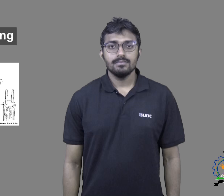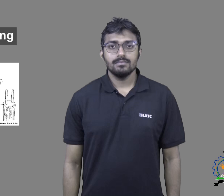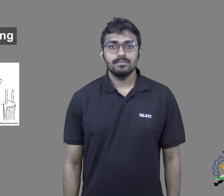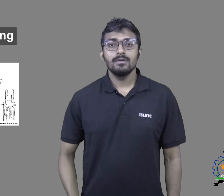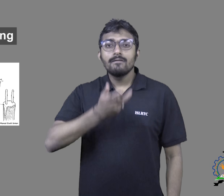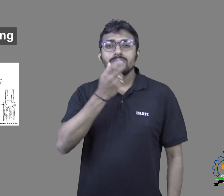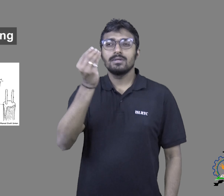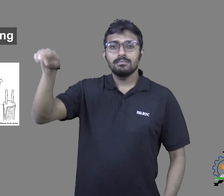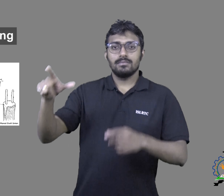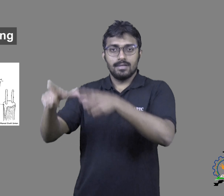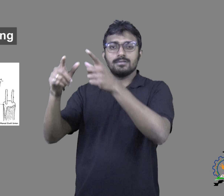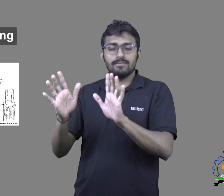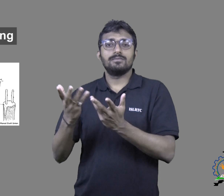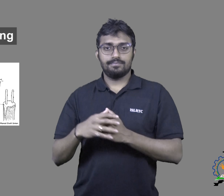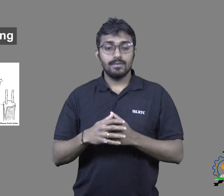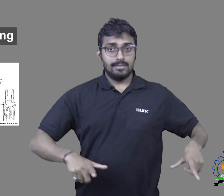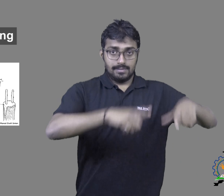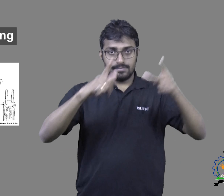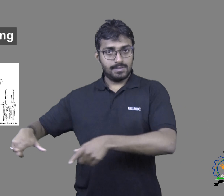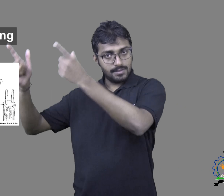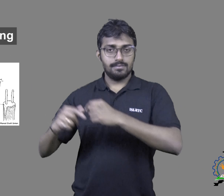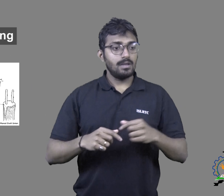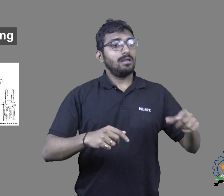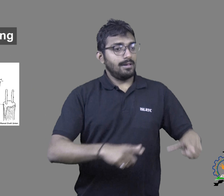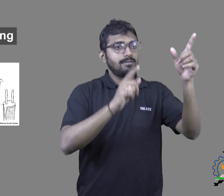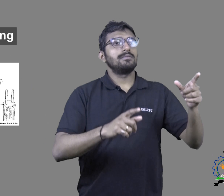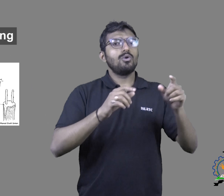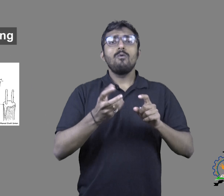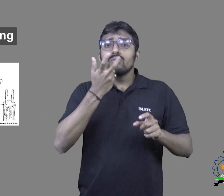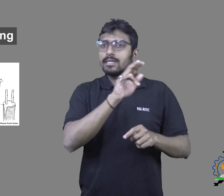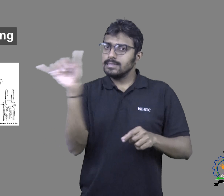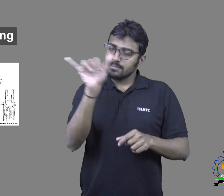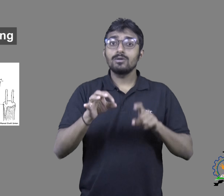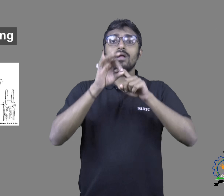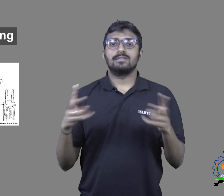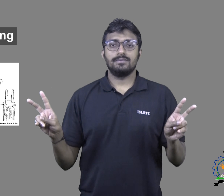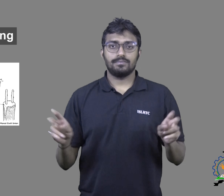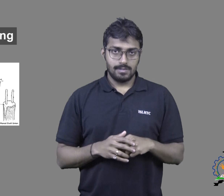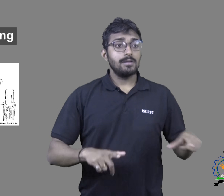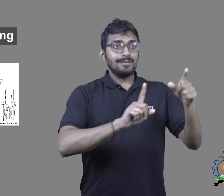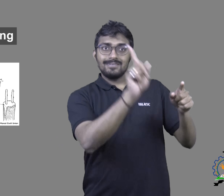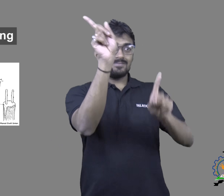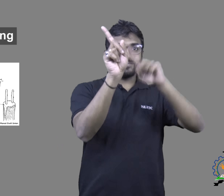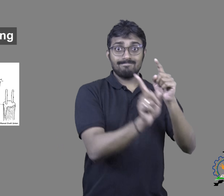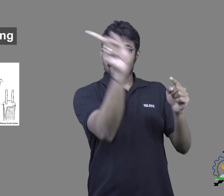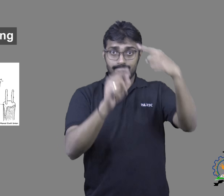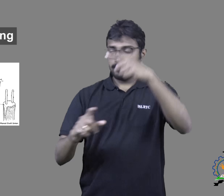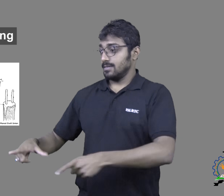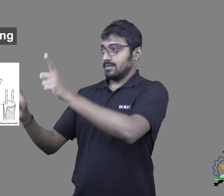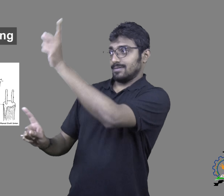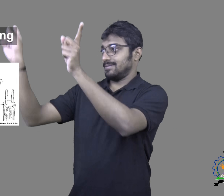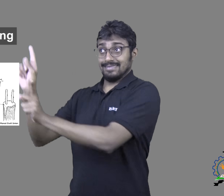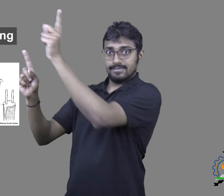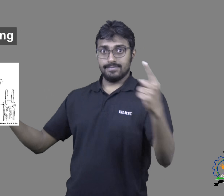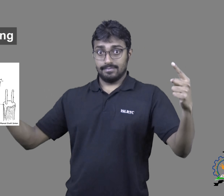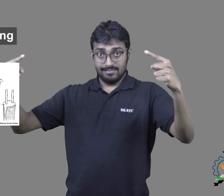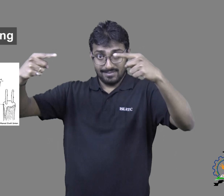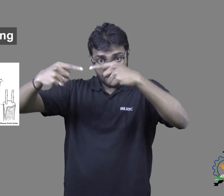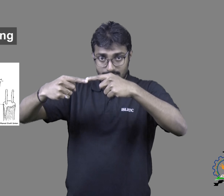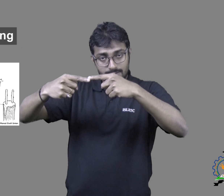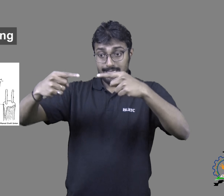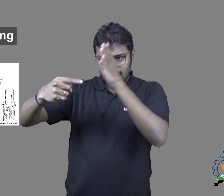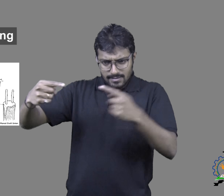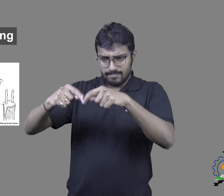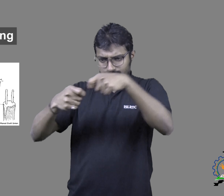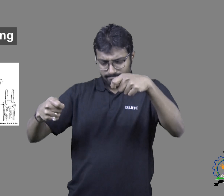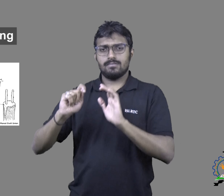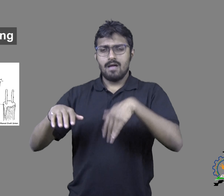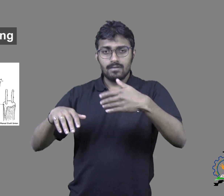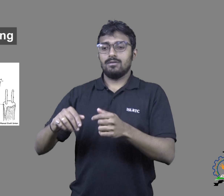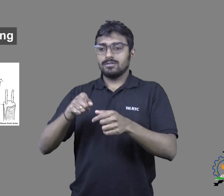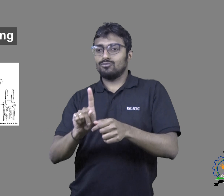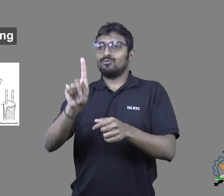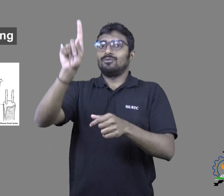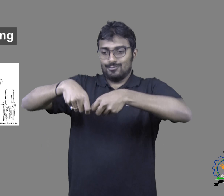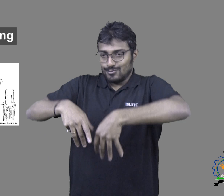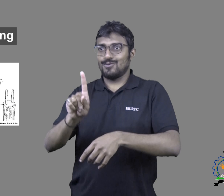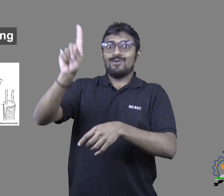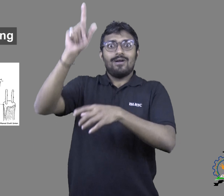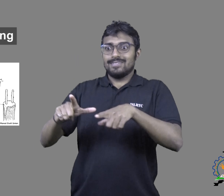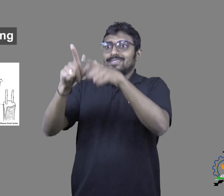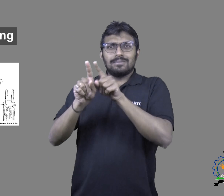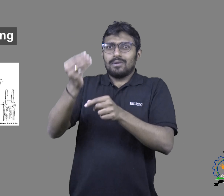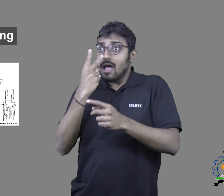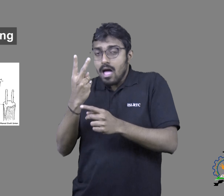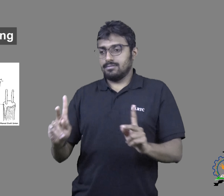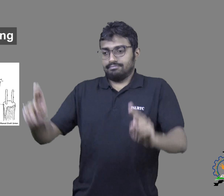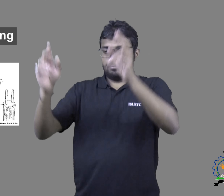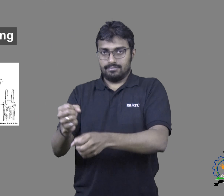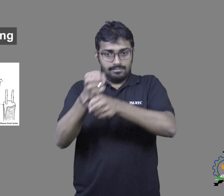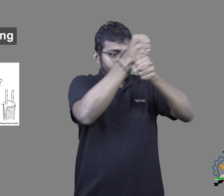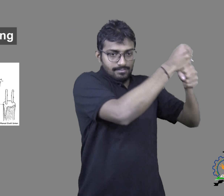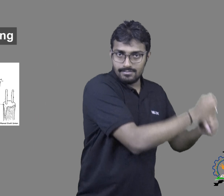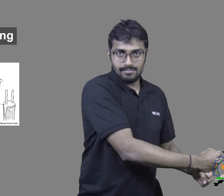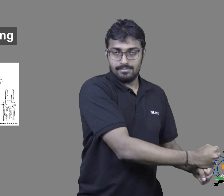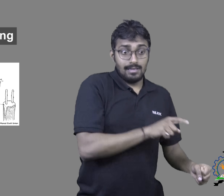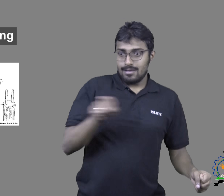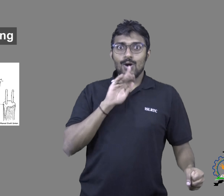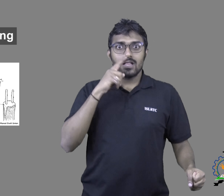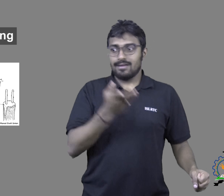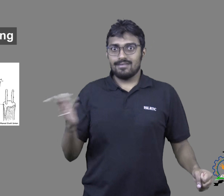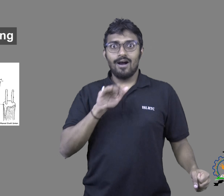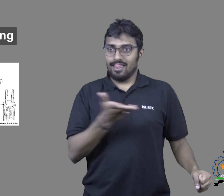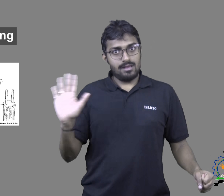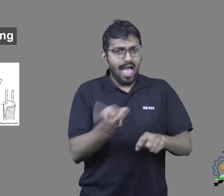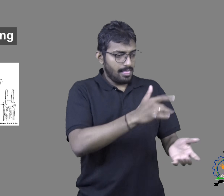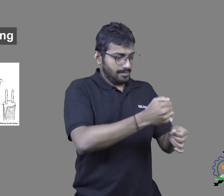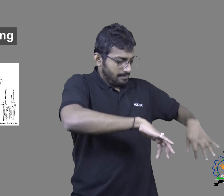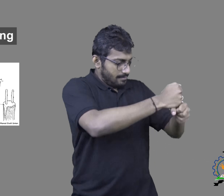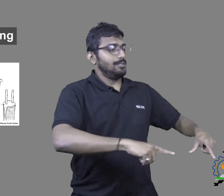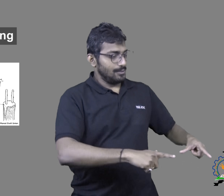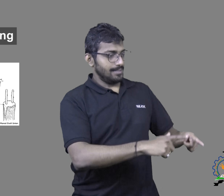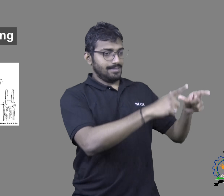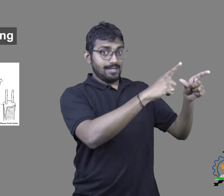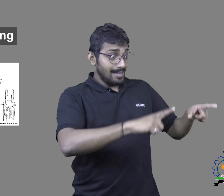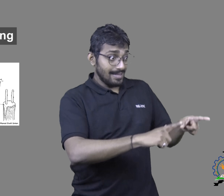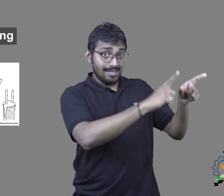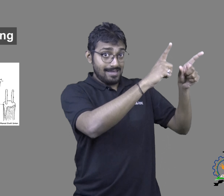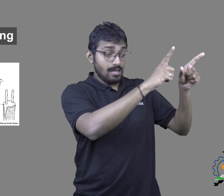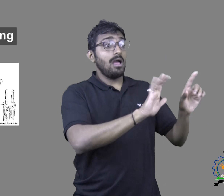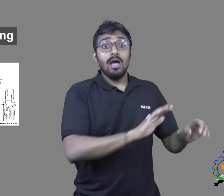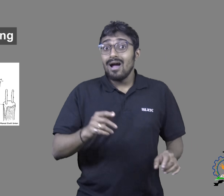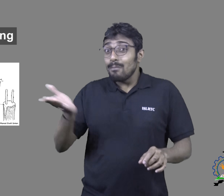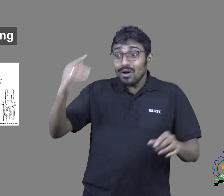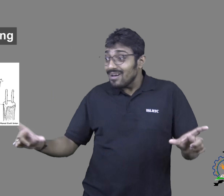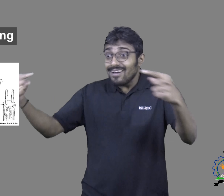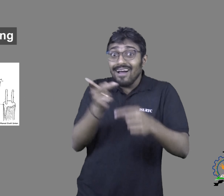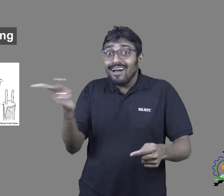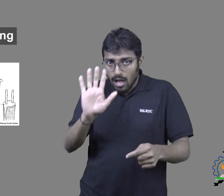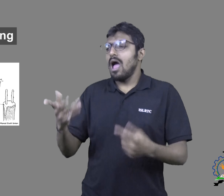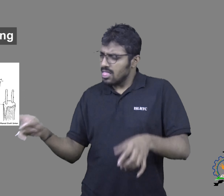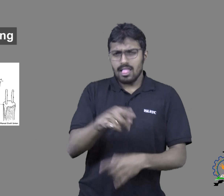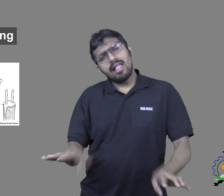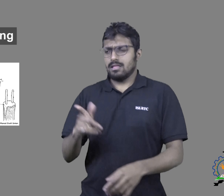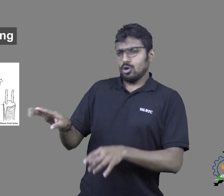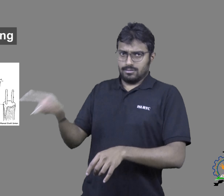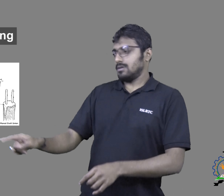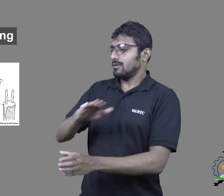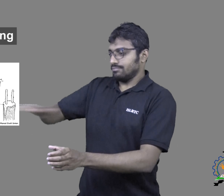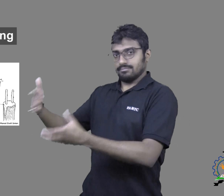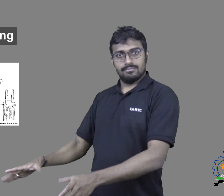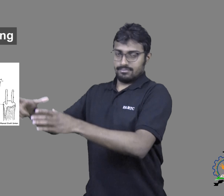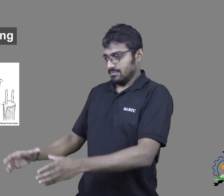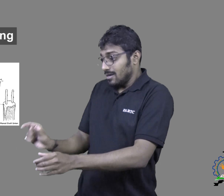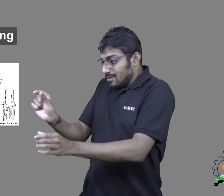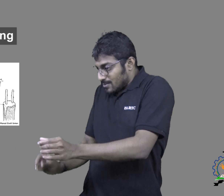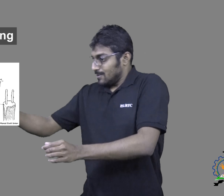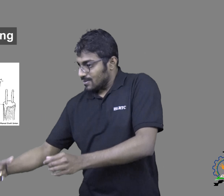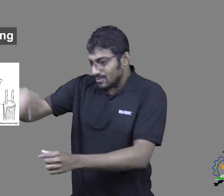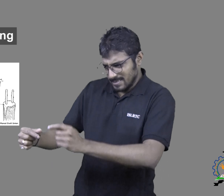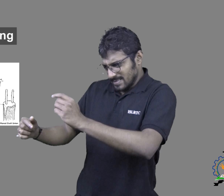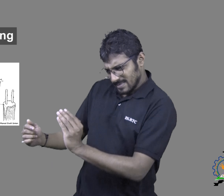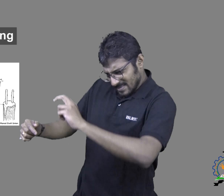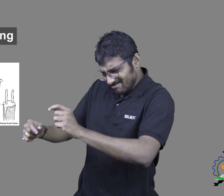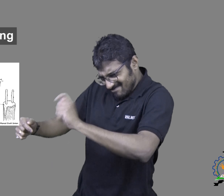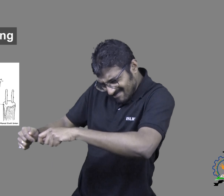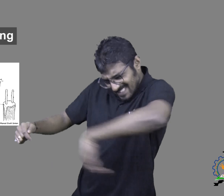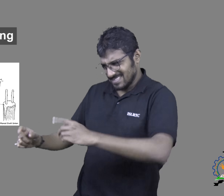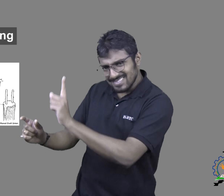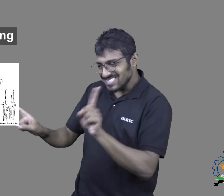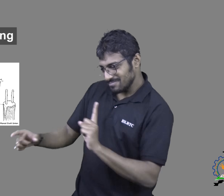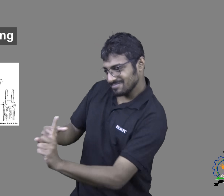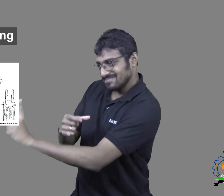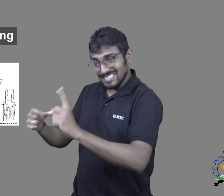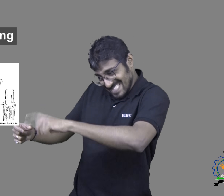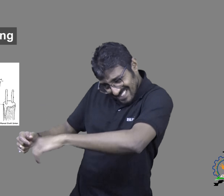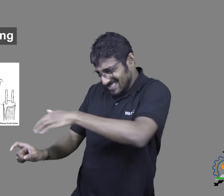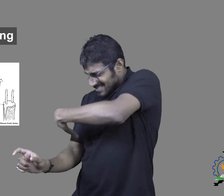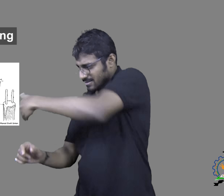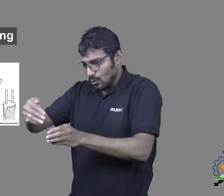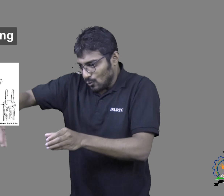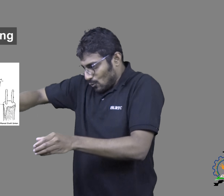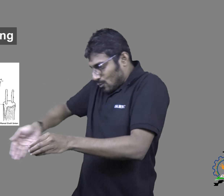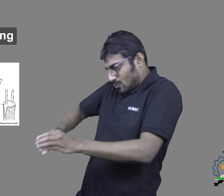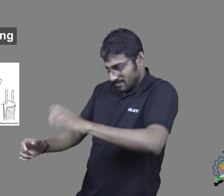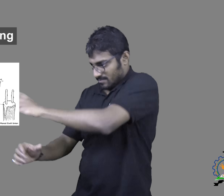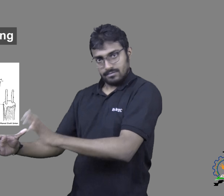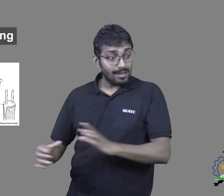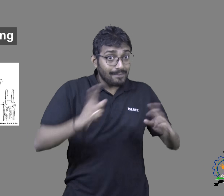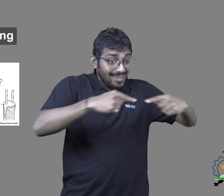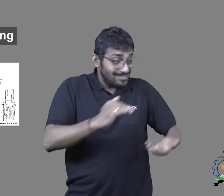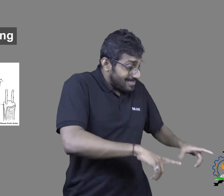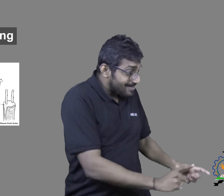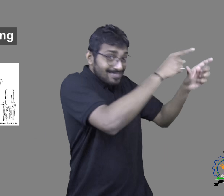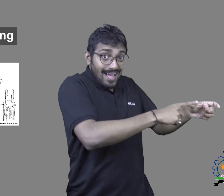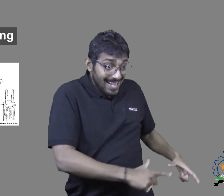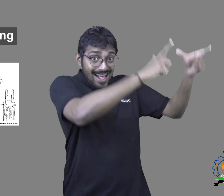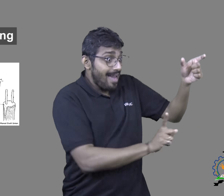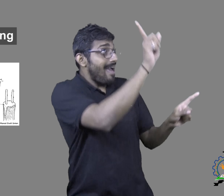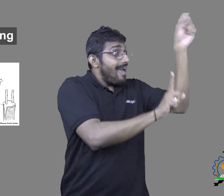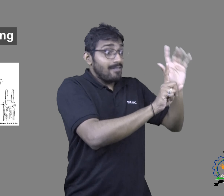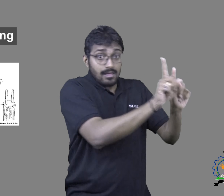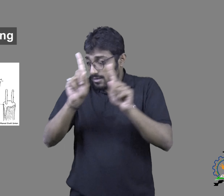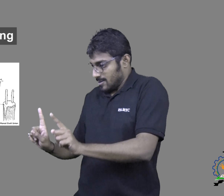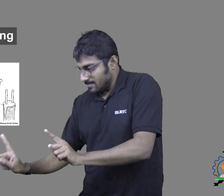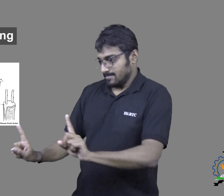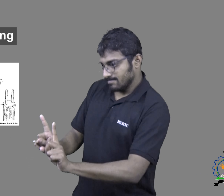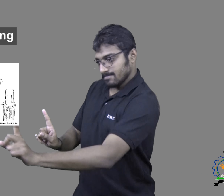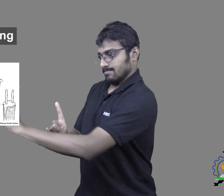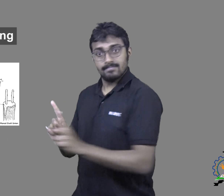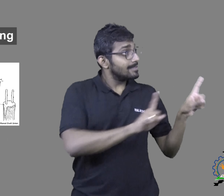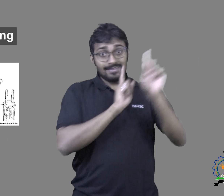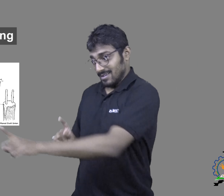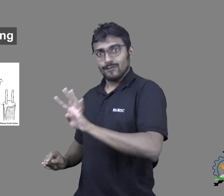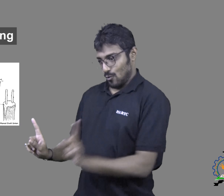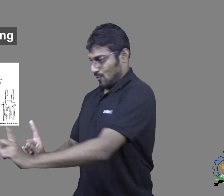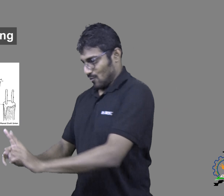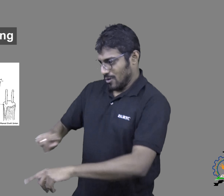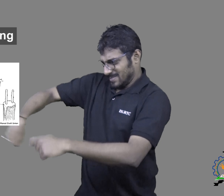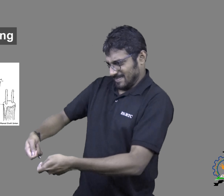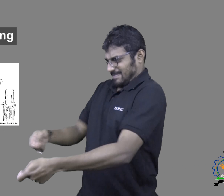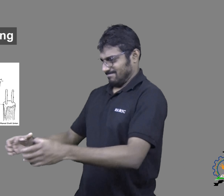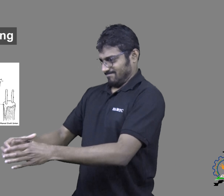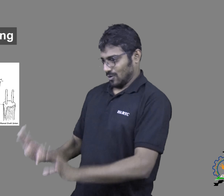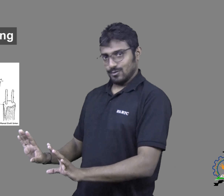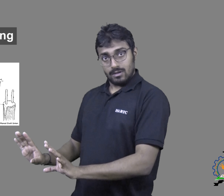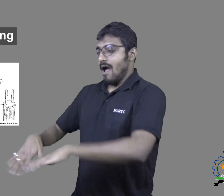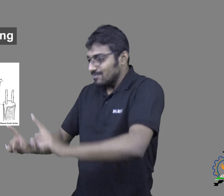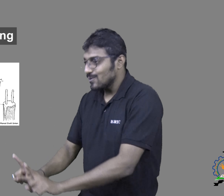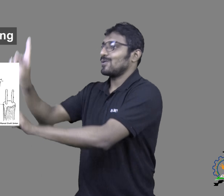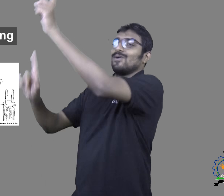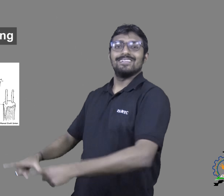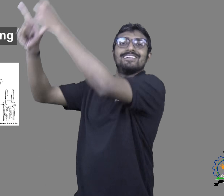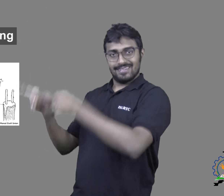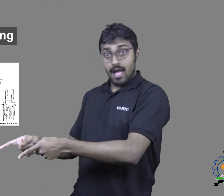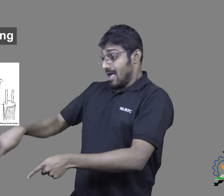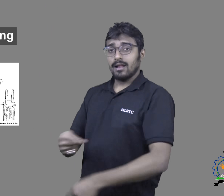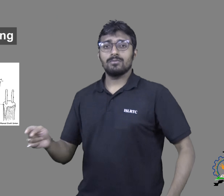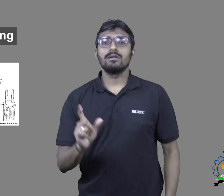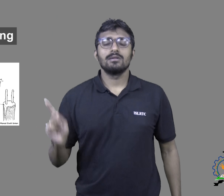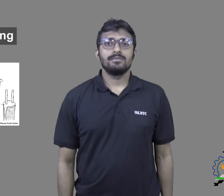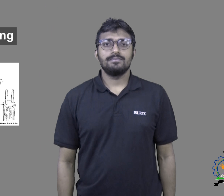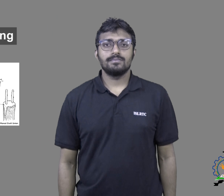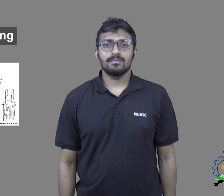Cleft Grafting